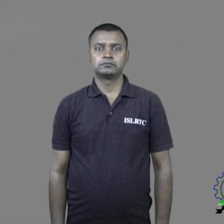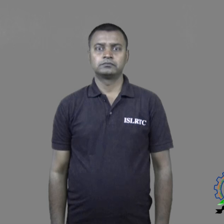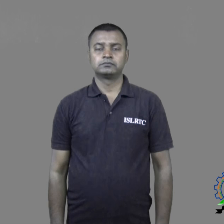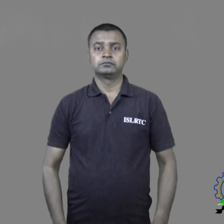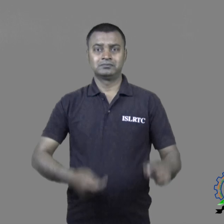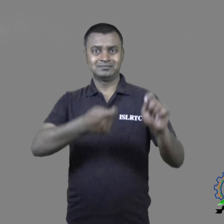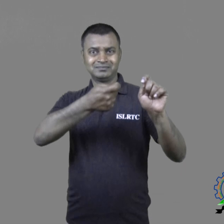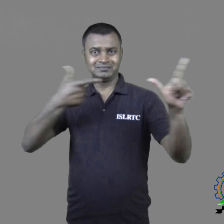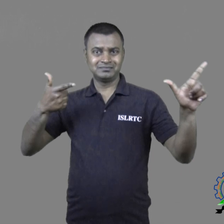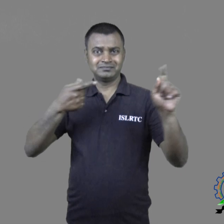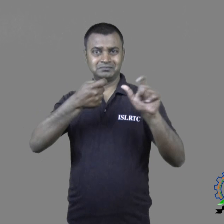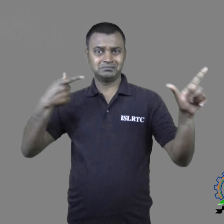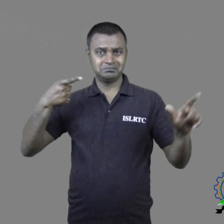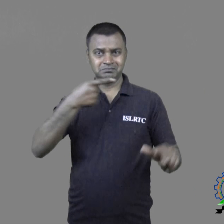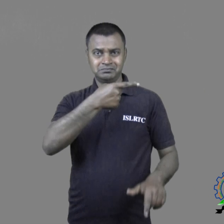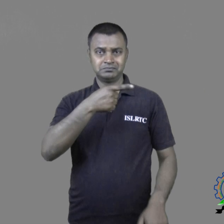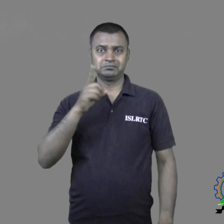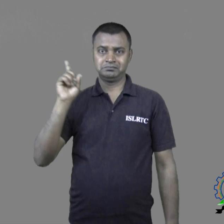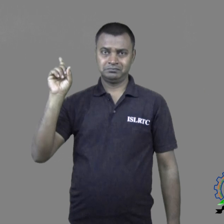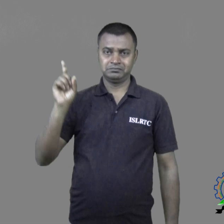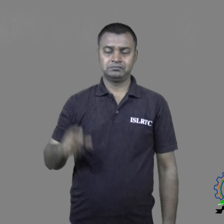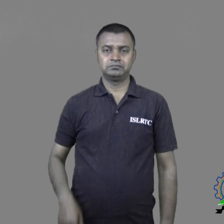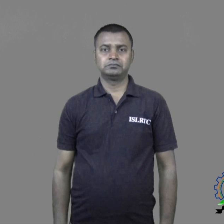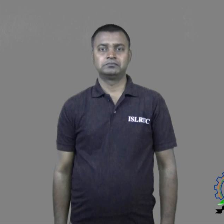Janta Dal United (JDU)